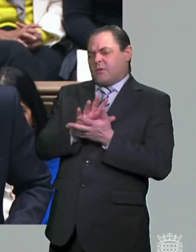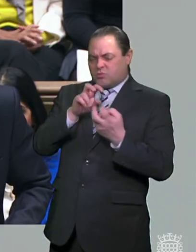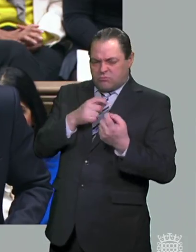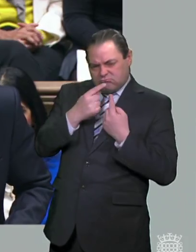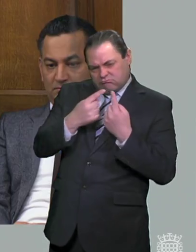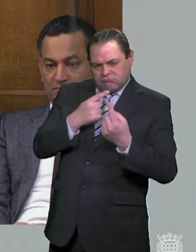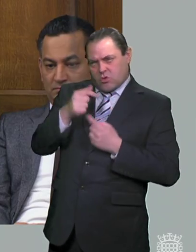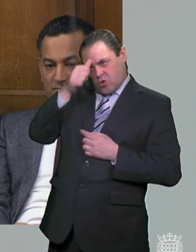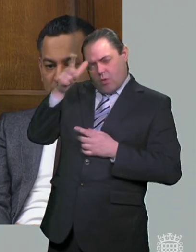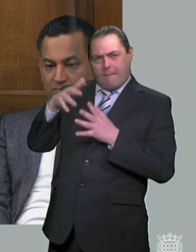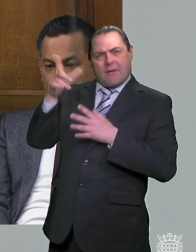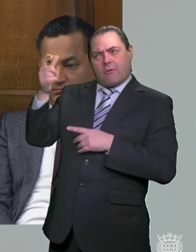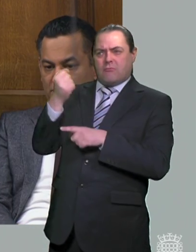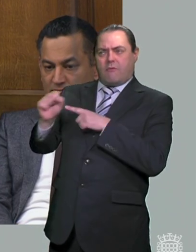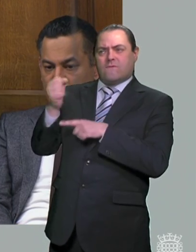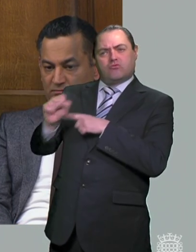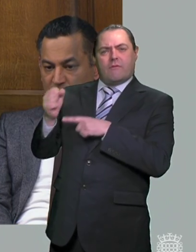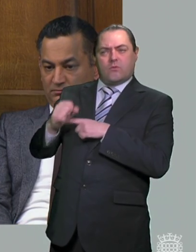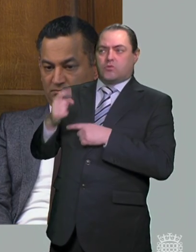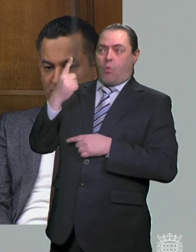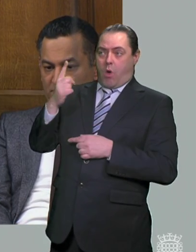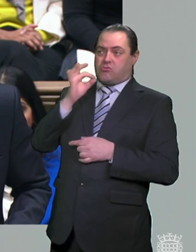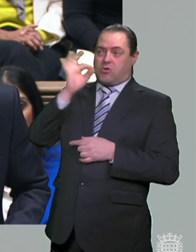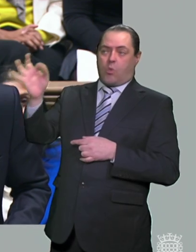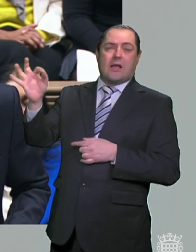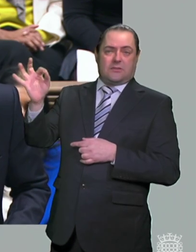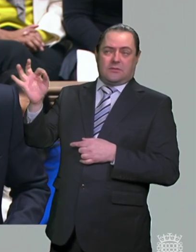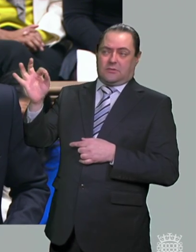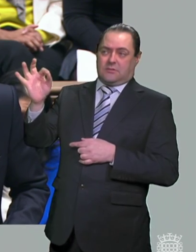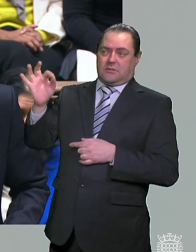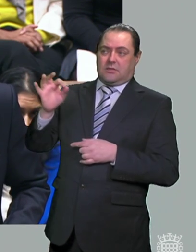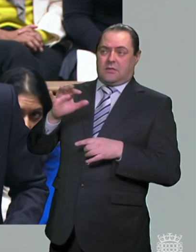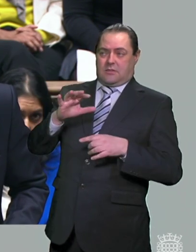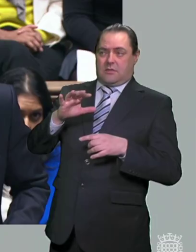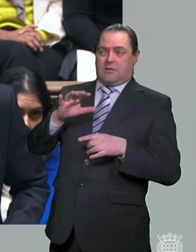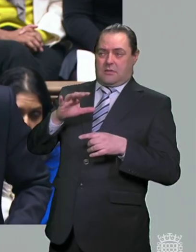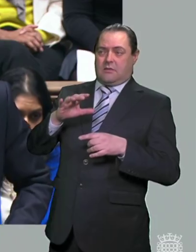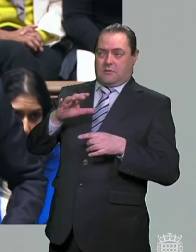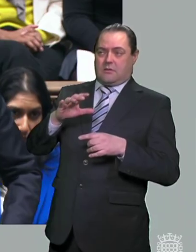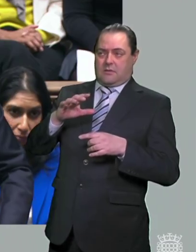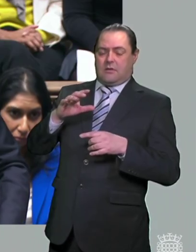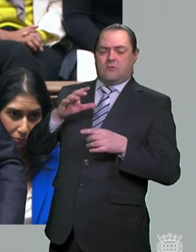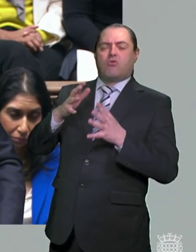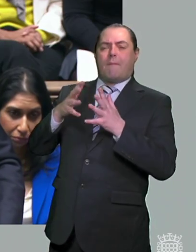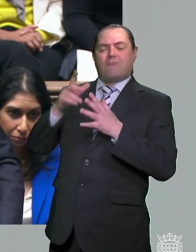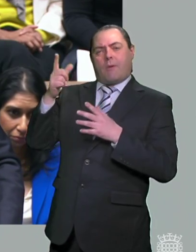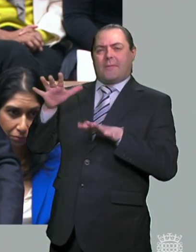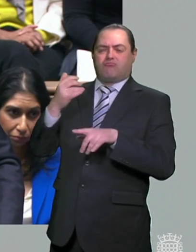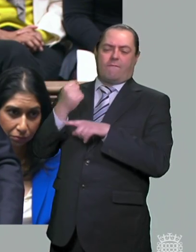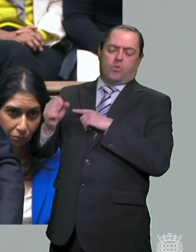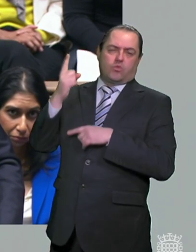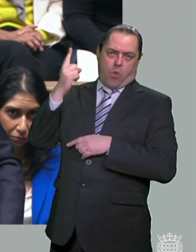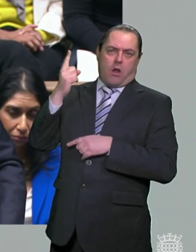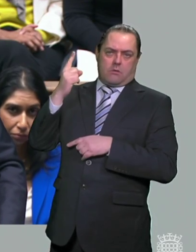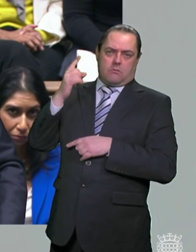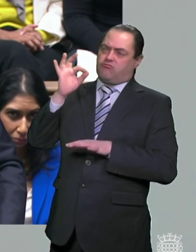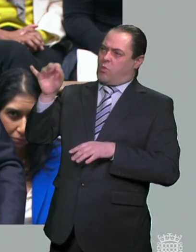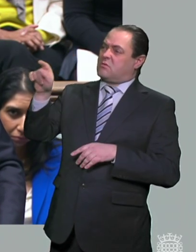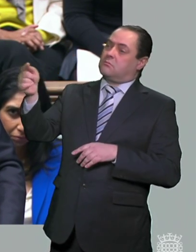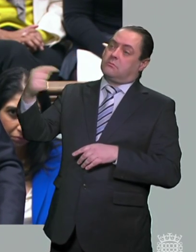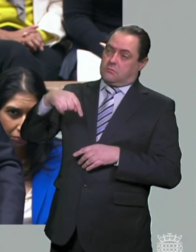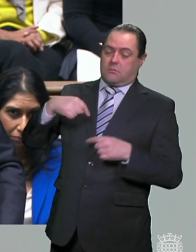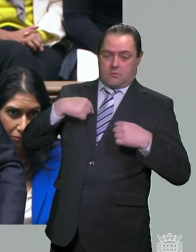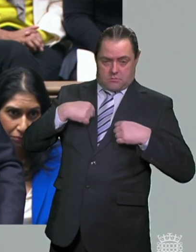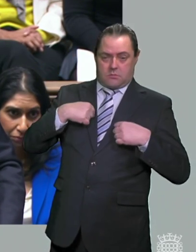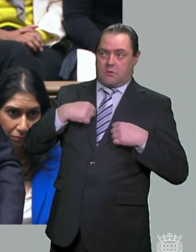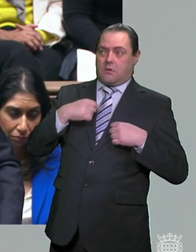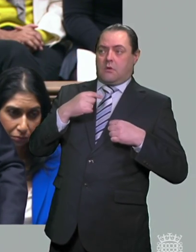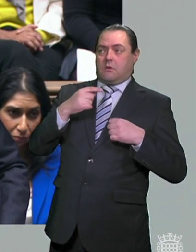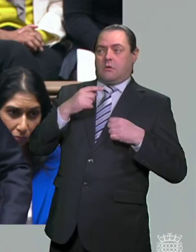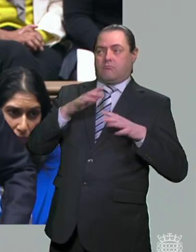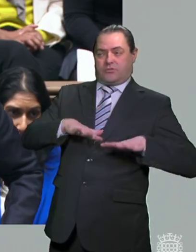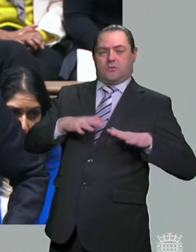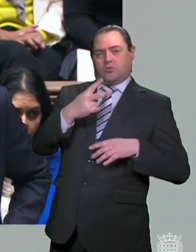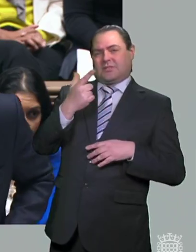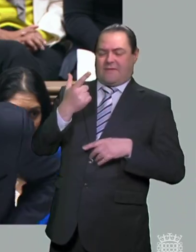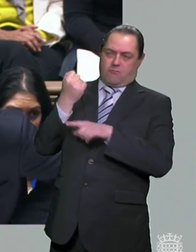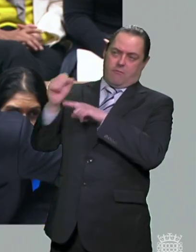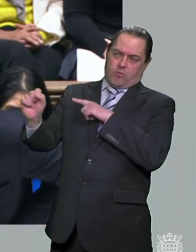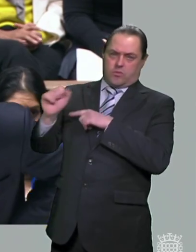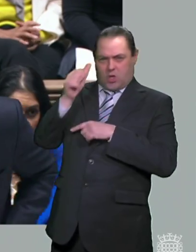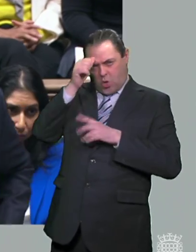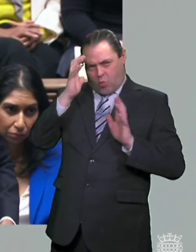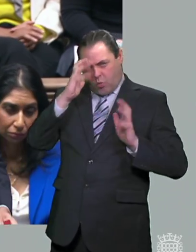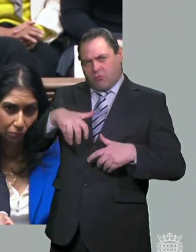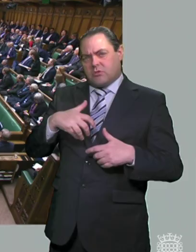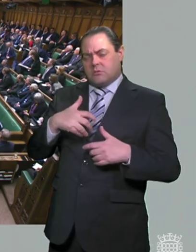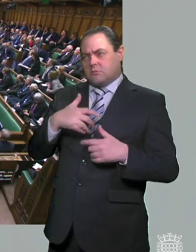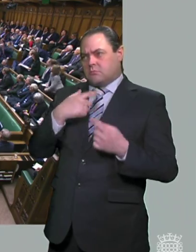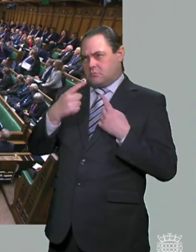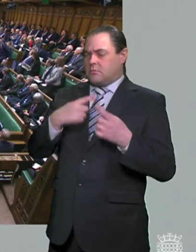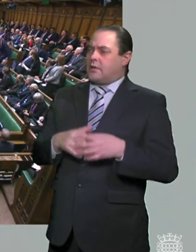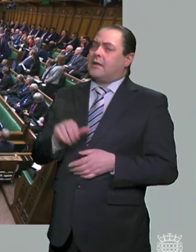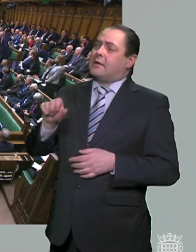As he knows, the US has refused, I think, one UK extradition request and the UK has refused 27, but I know that he has concerns and I would be happy to meet him to discuss this matter further.